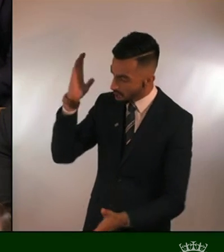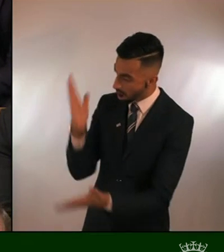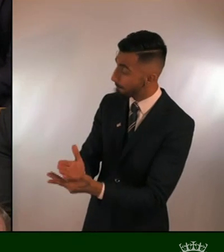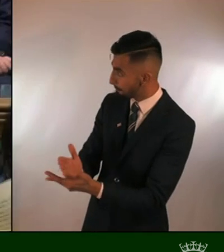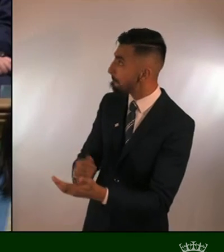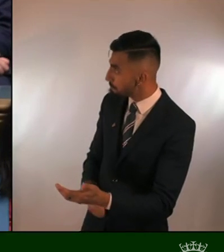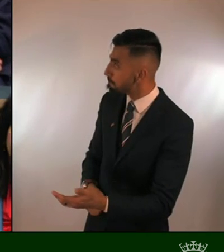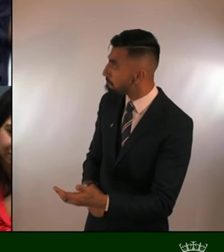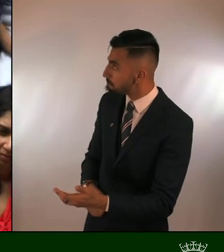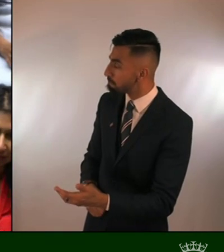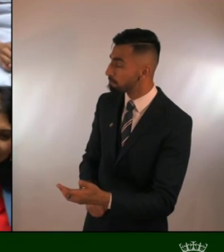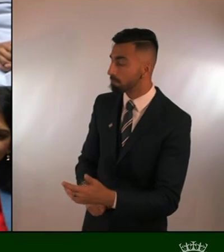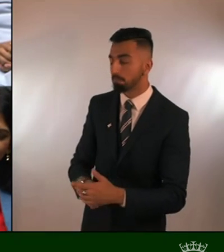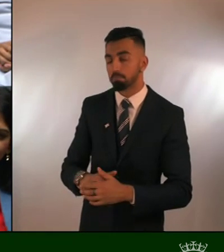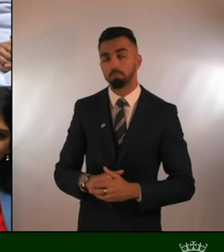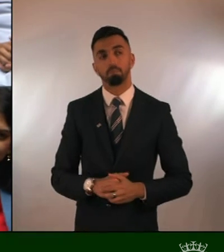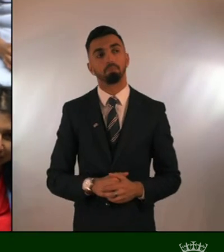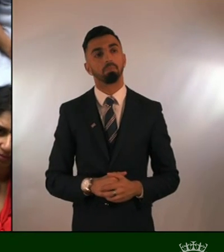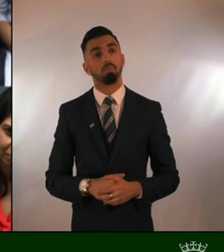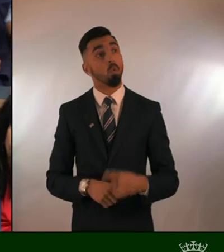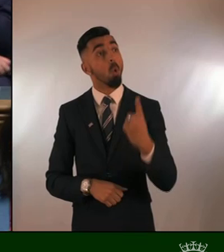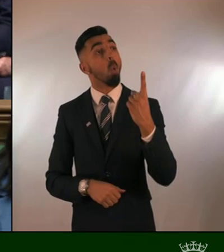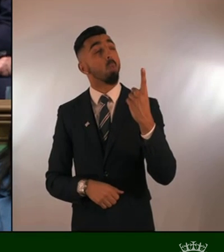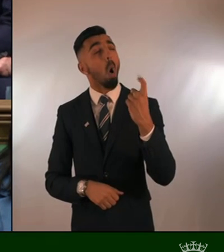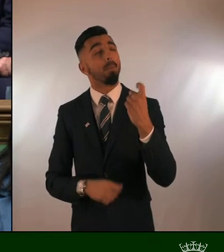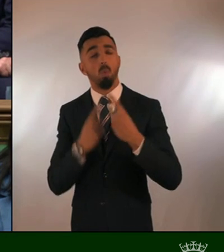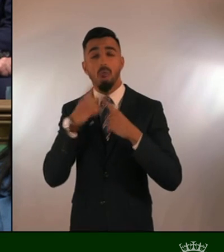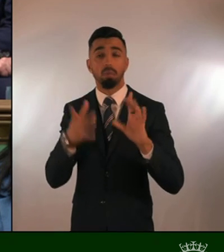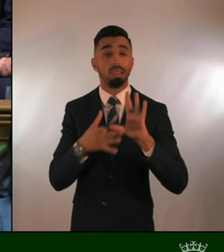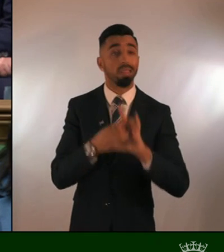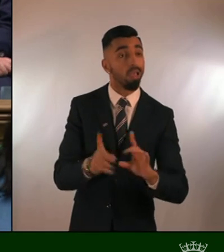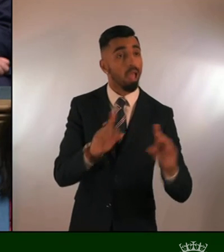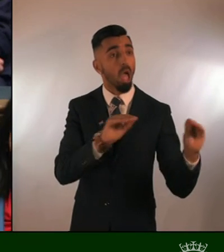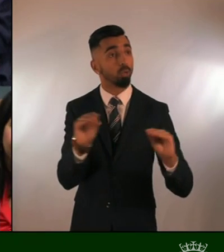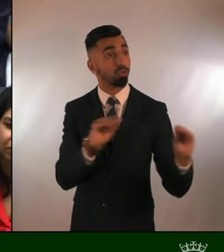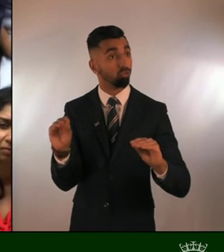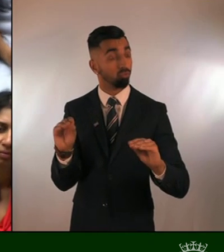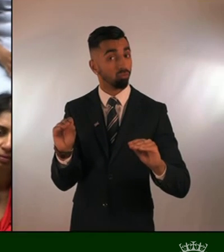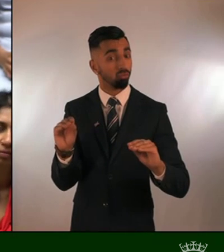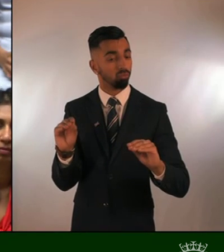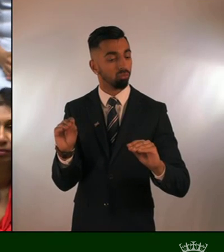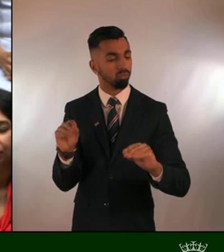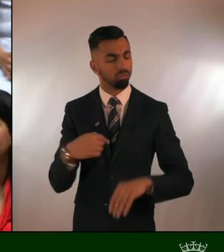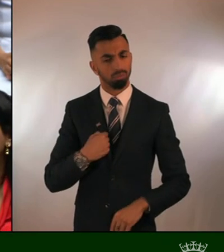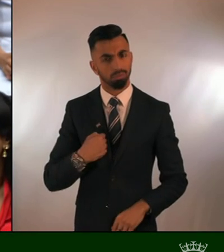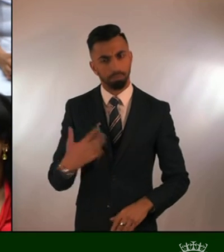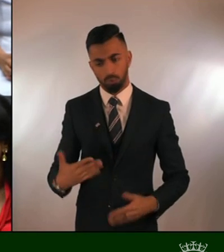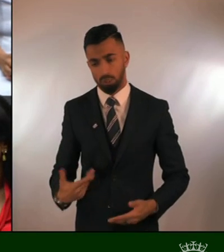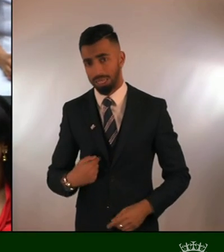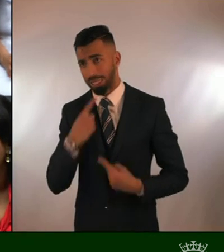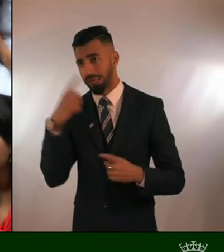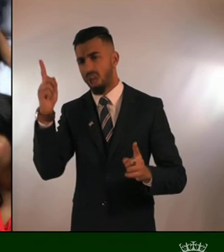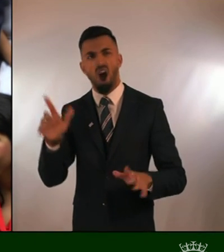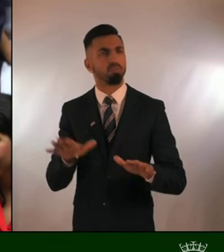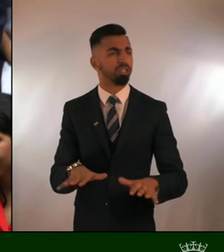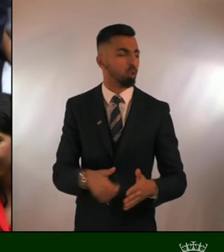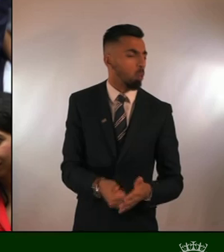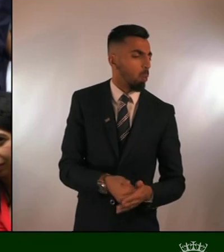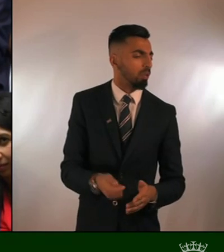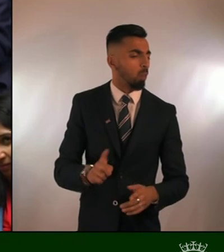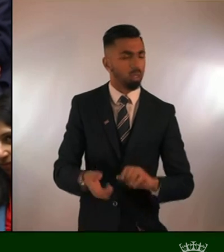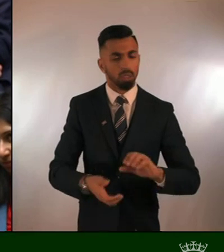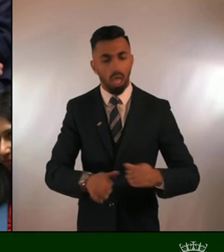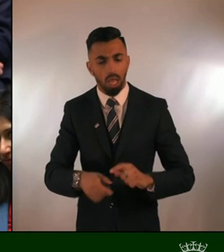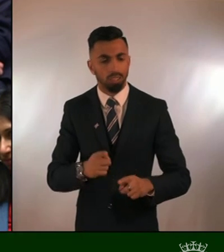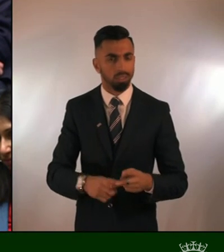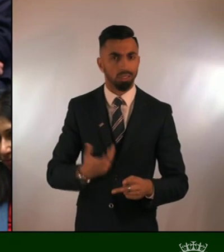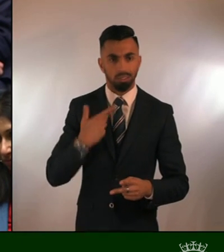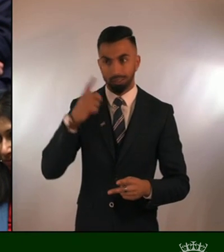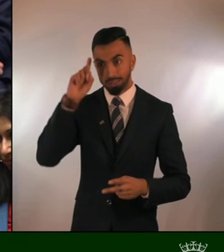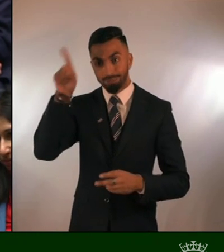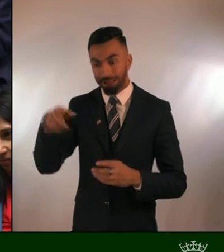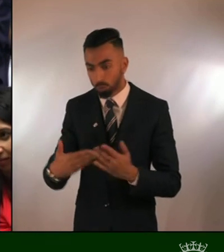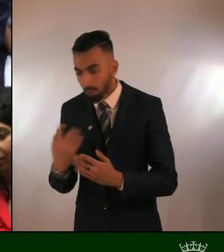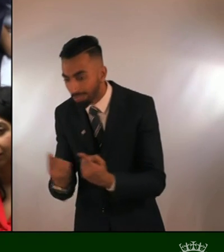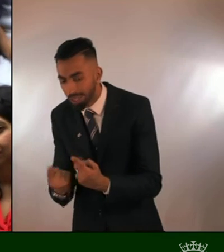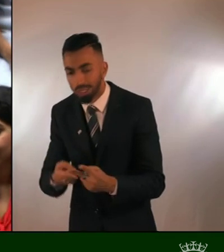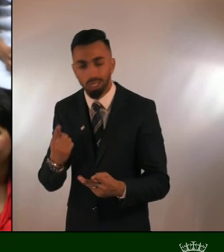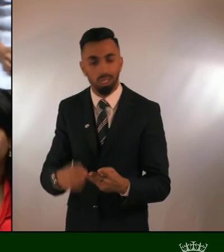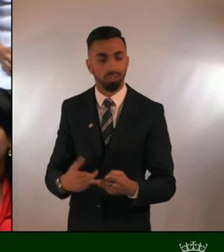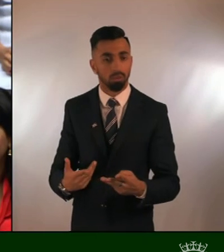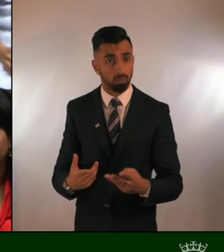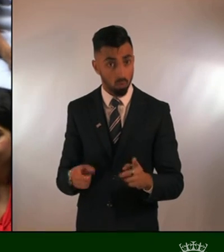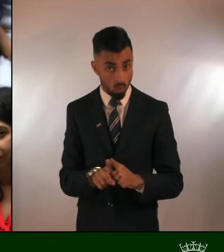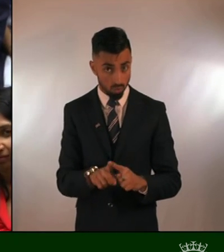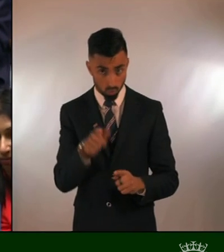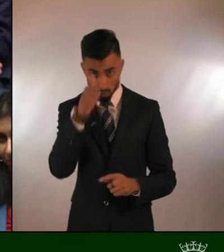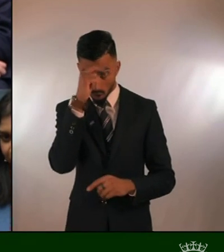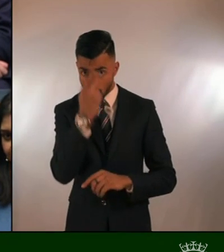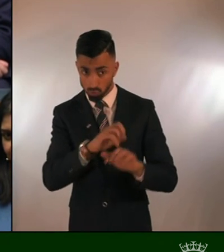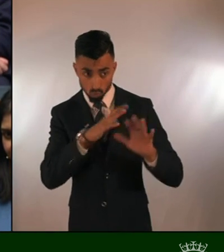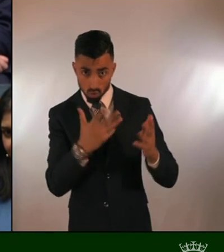I have one final education announcement. I have talked today about Britain being the country of scientists, inventors and engineers, but we are also the country of Shakespeare, Austen and Dahl.